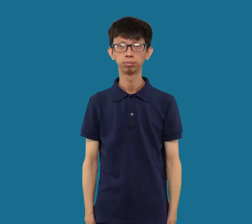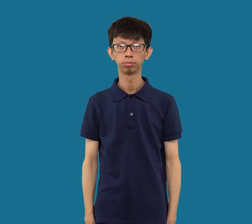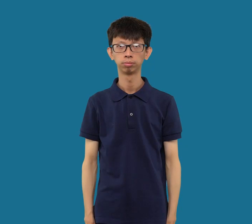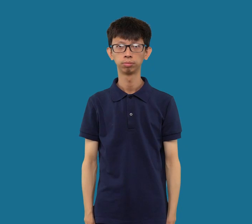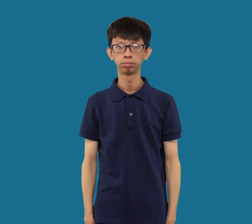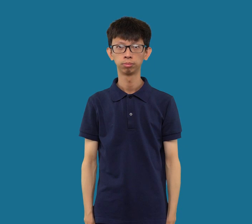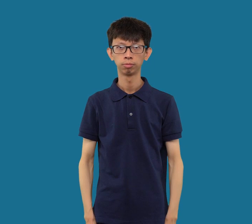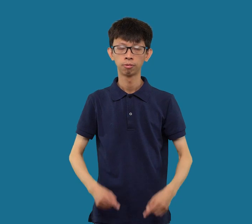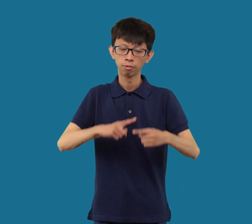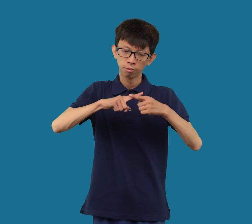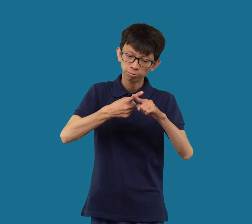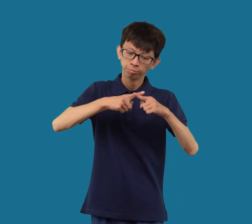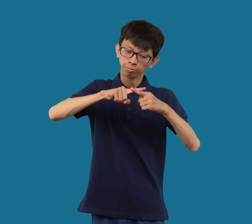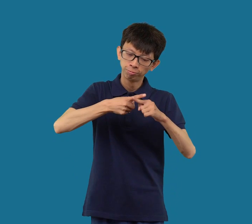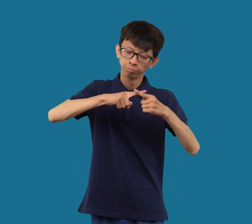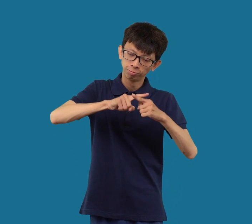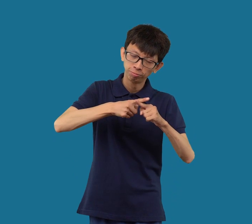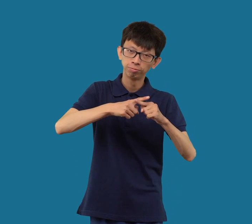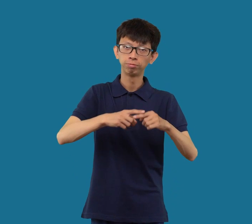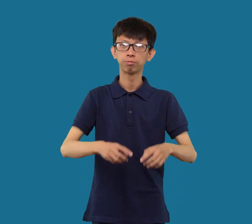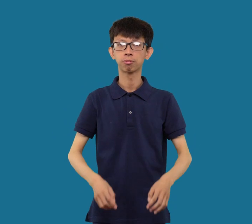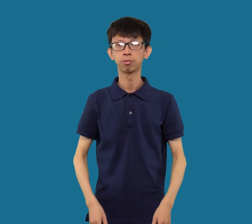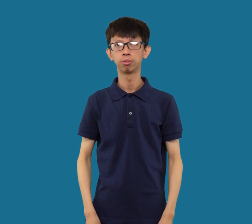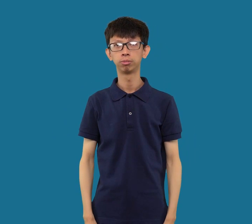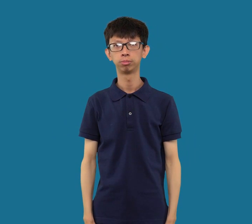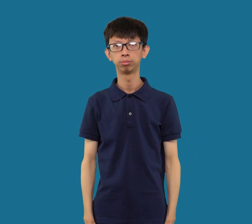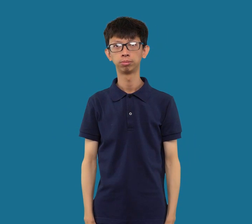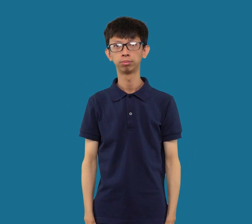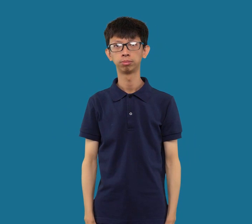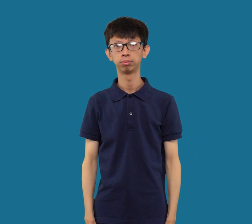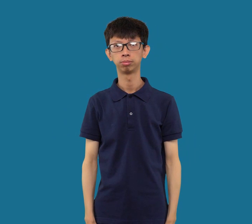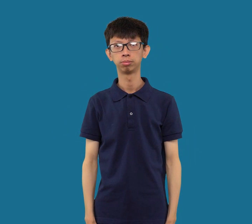đan